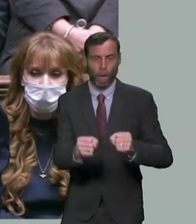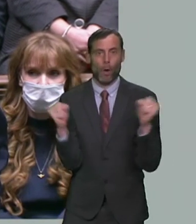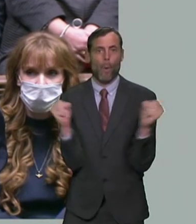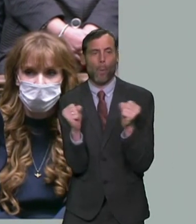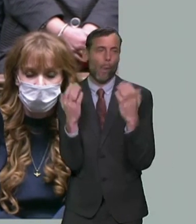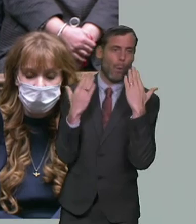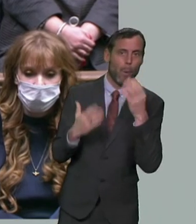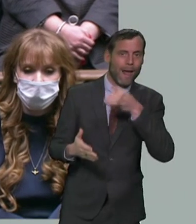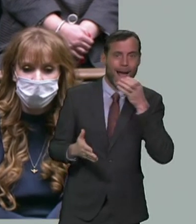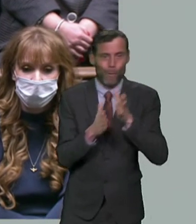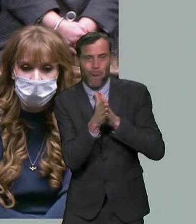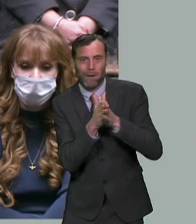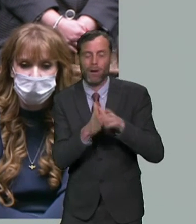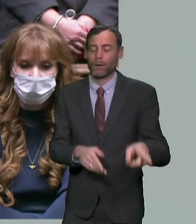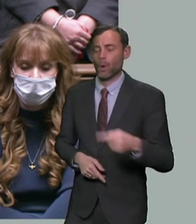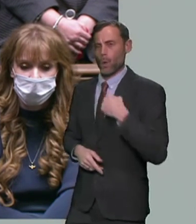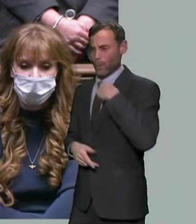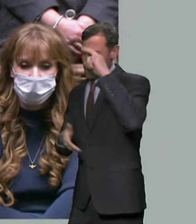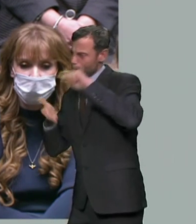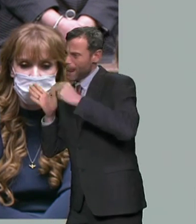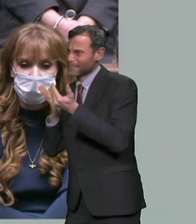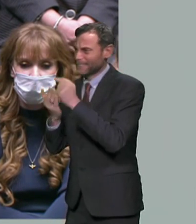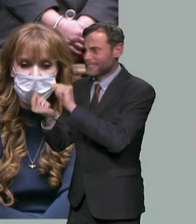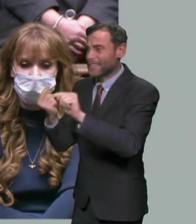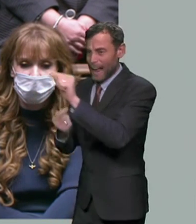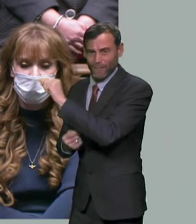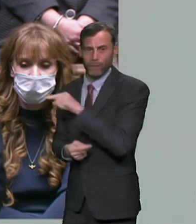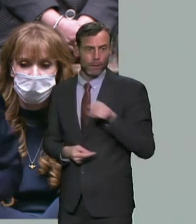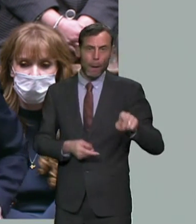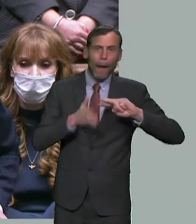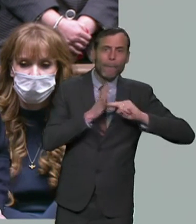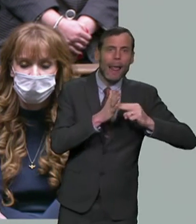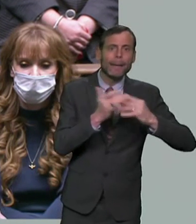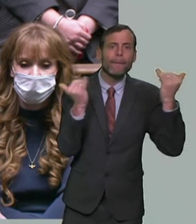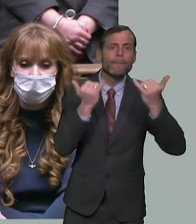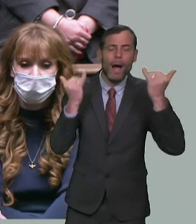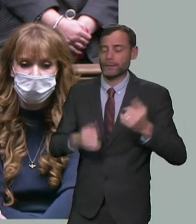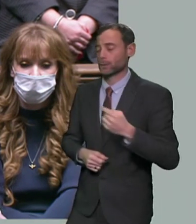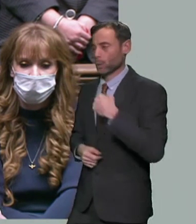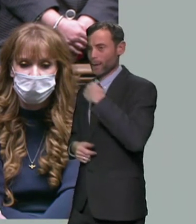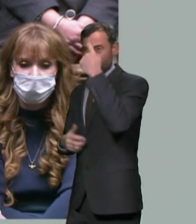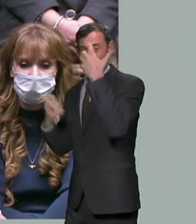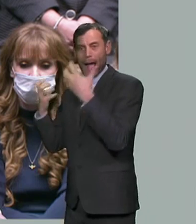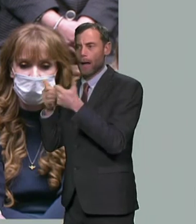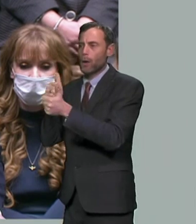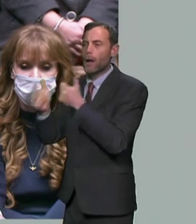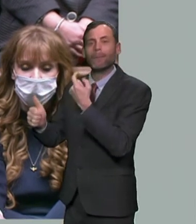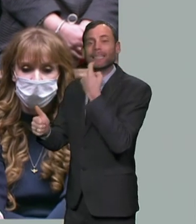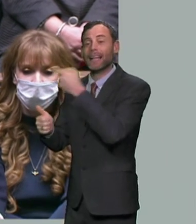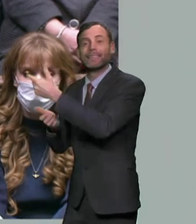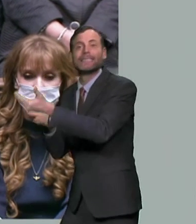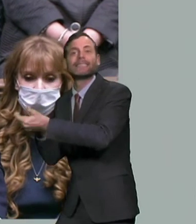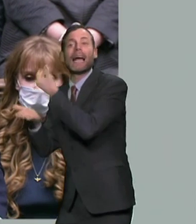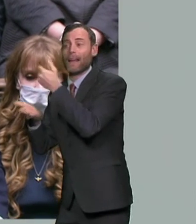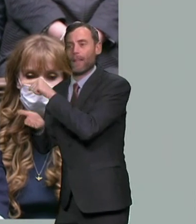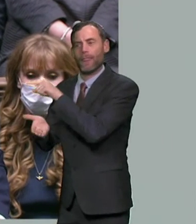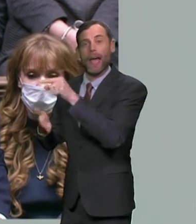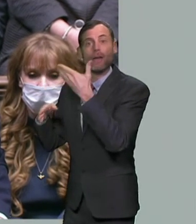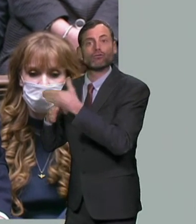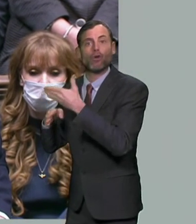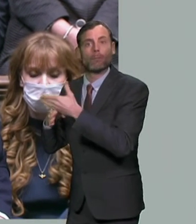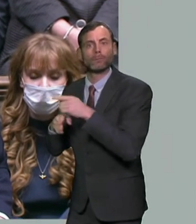While we were setting out plans to save jobs in the steel industry, he was trying to save just one job: his own.